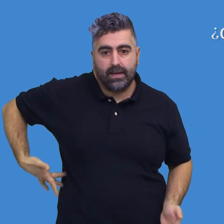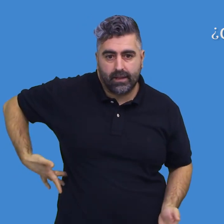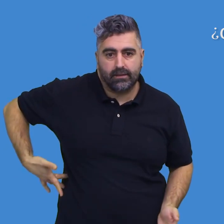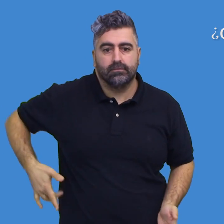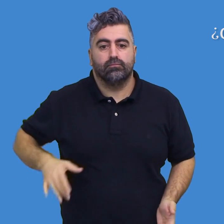riñón